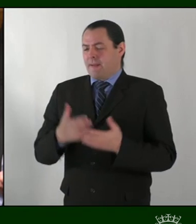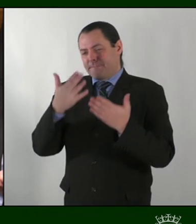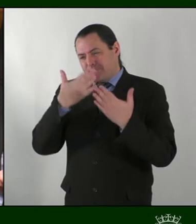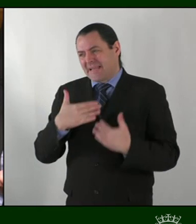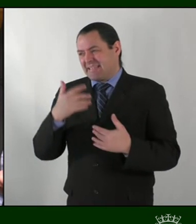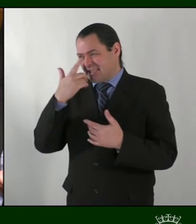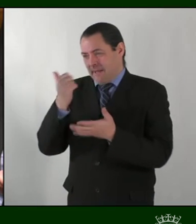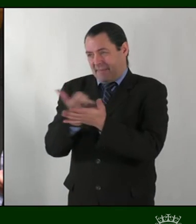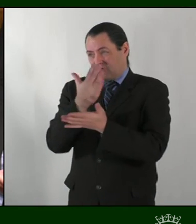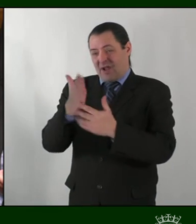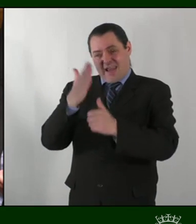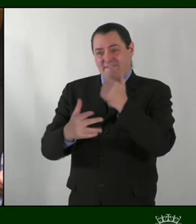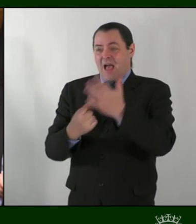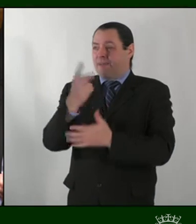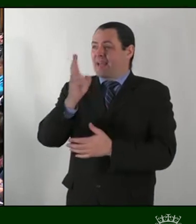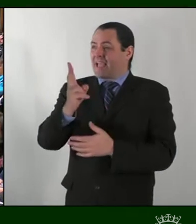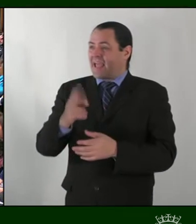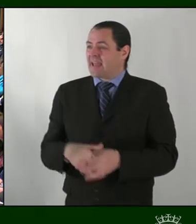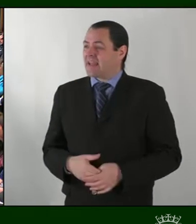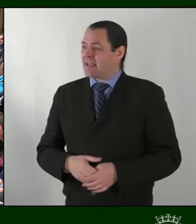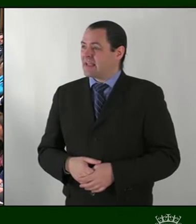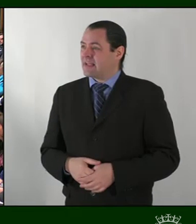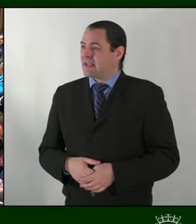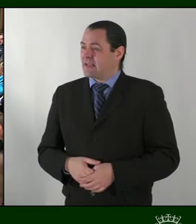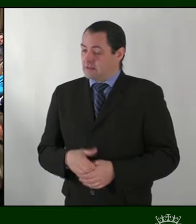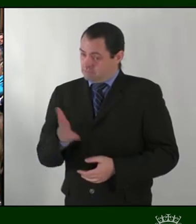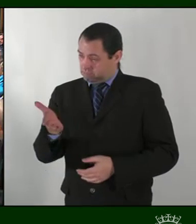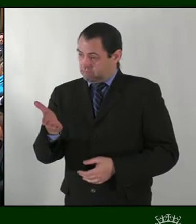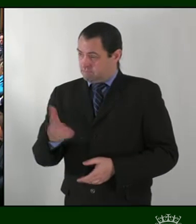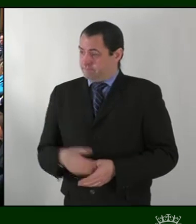Will he please ensure that this never happens again?